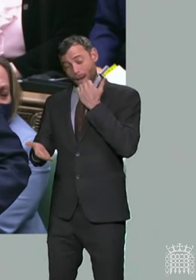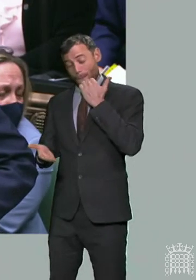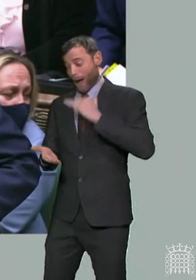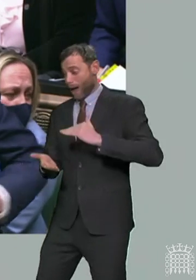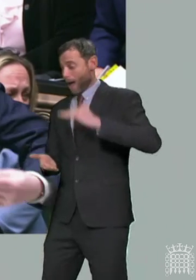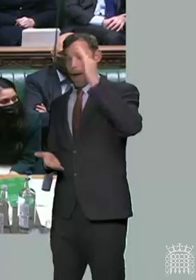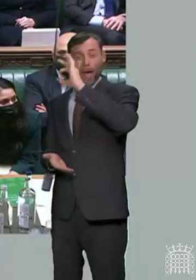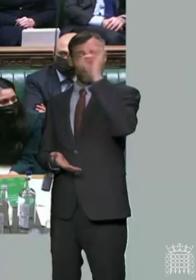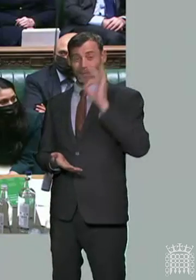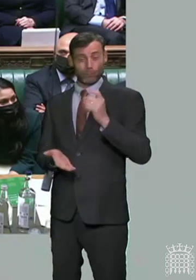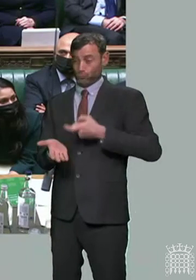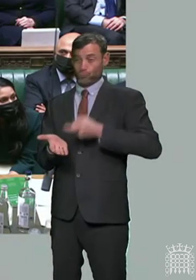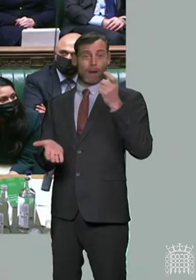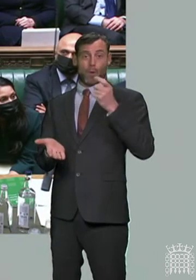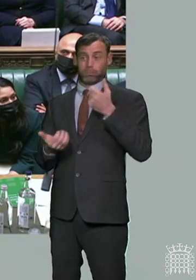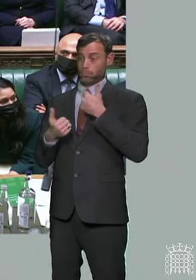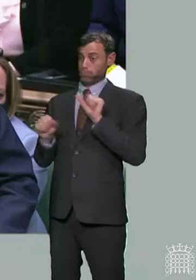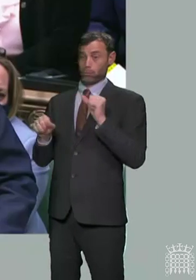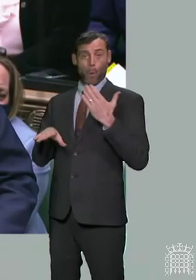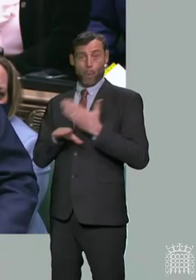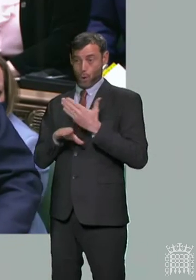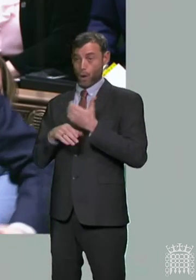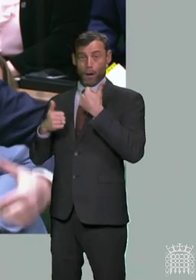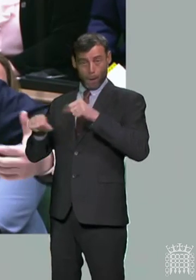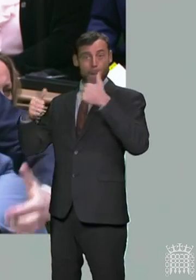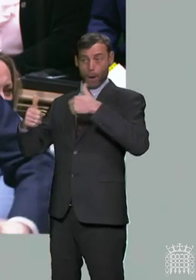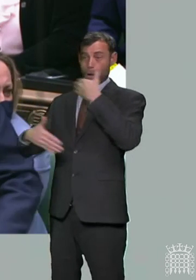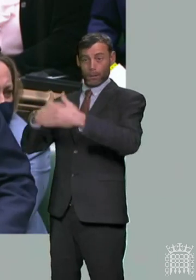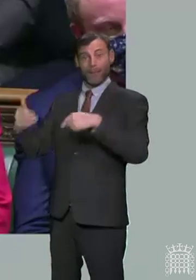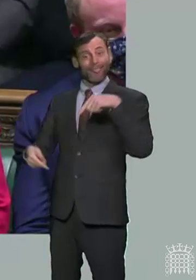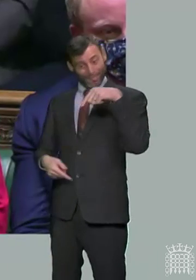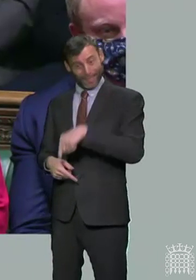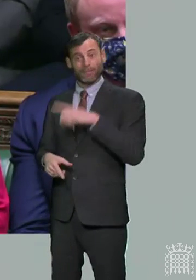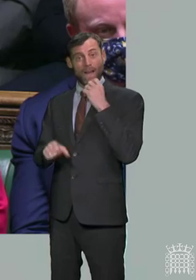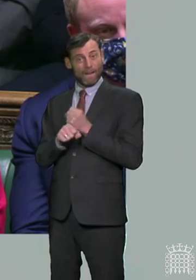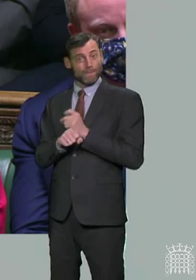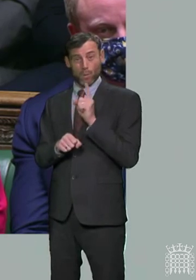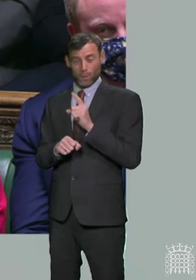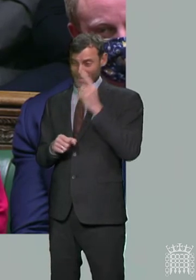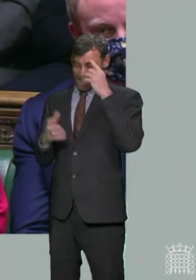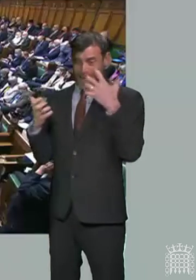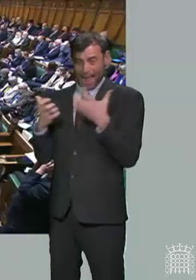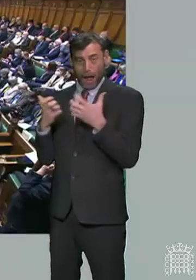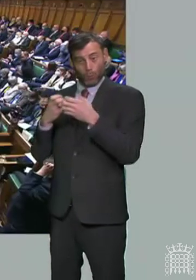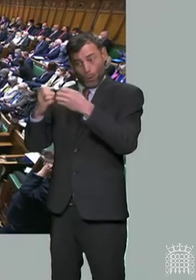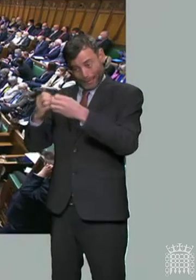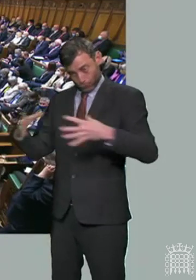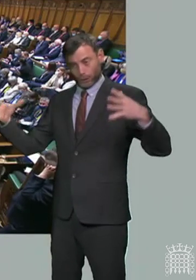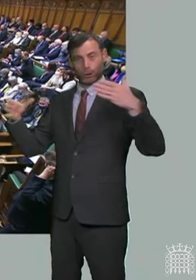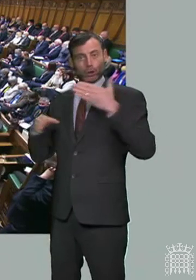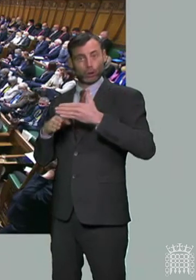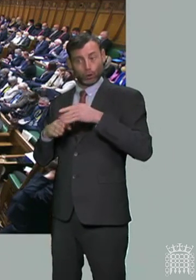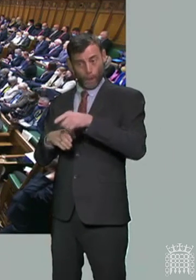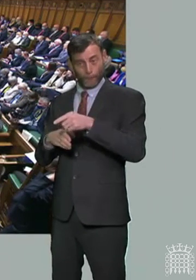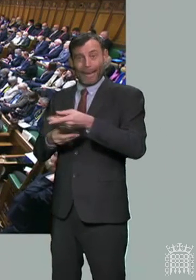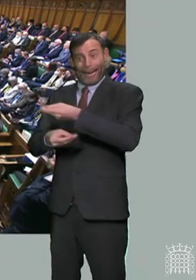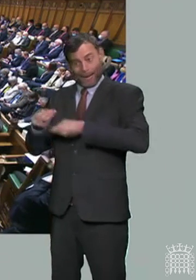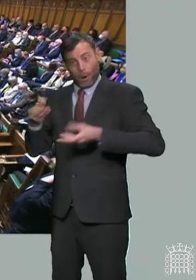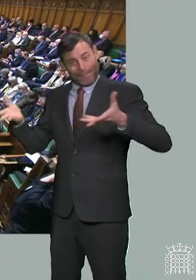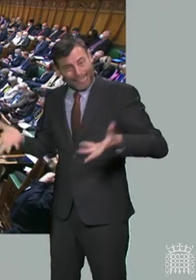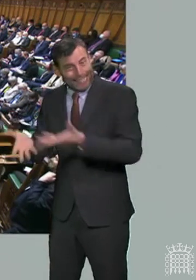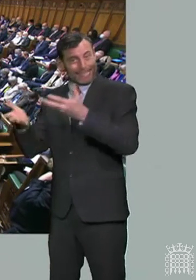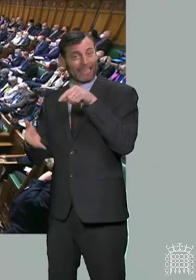That is what Conservative Governments do: they create jobs and get the economy moving.